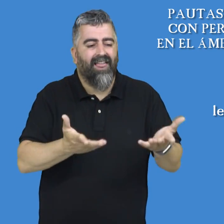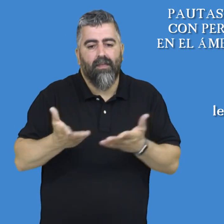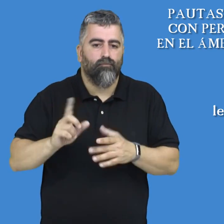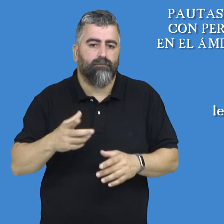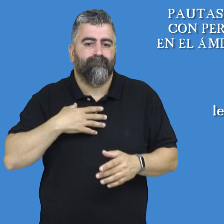no